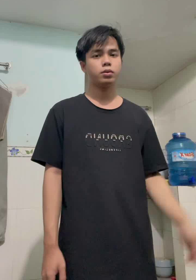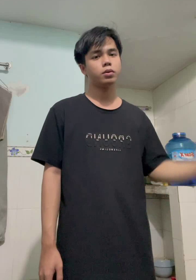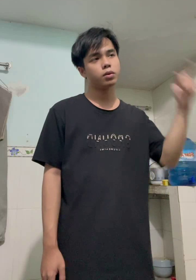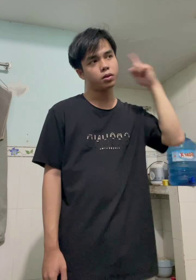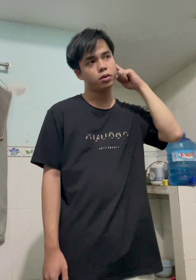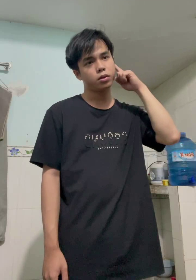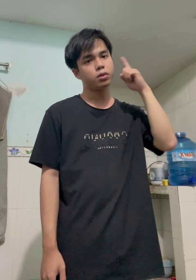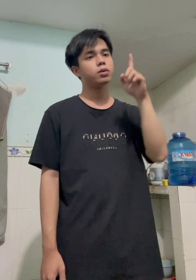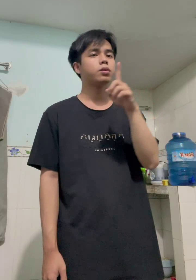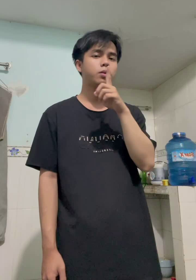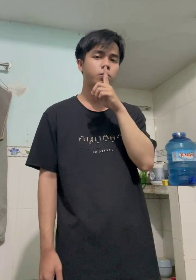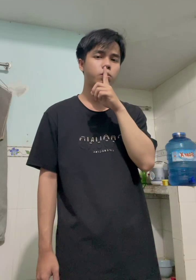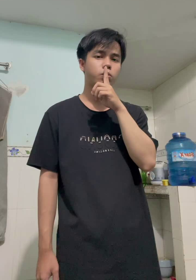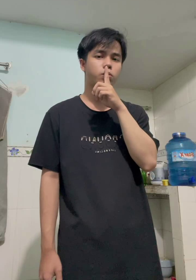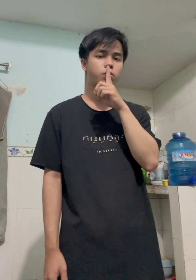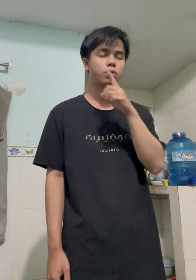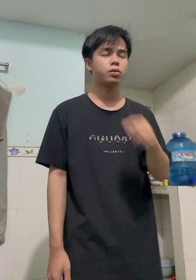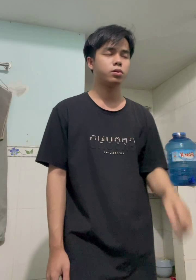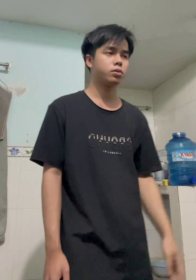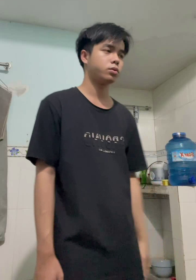diec